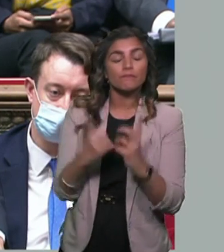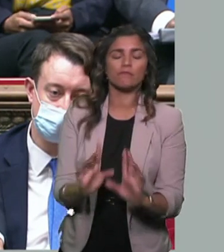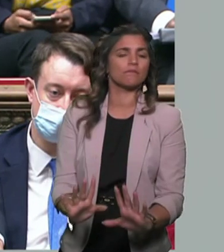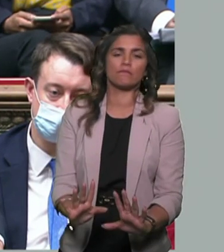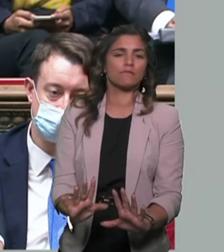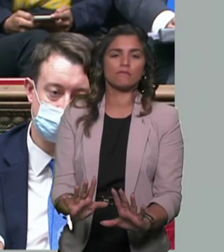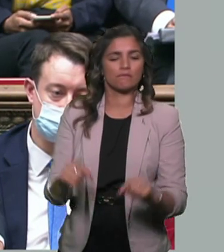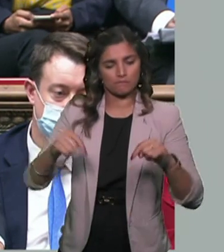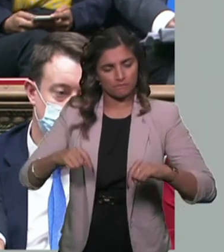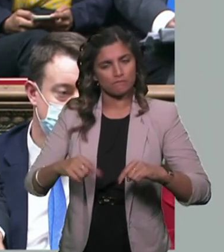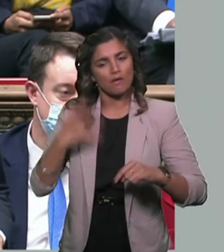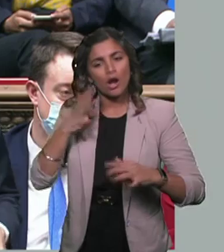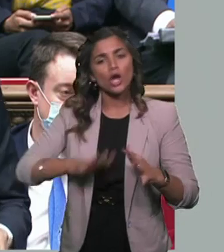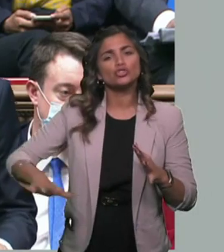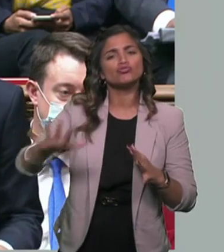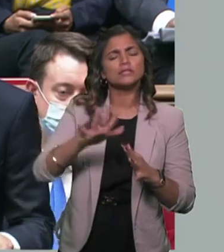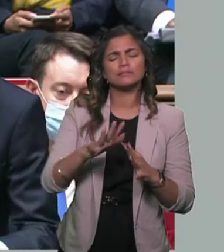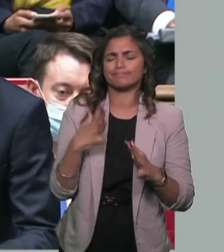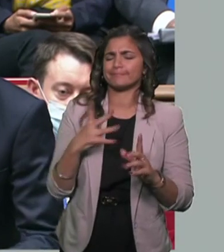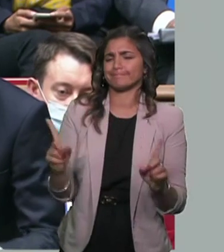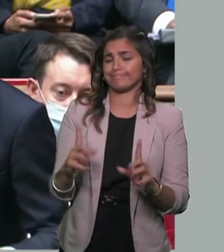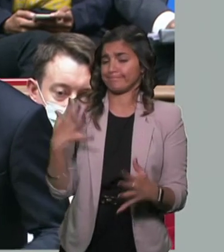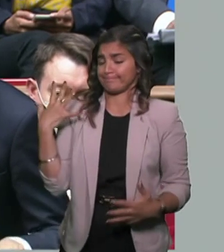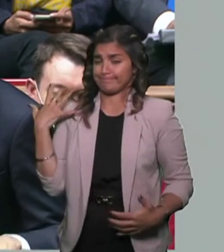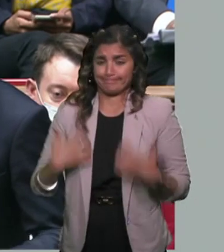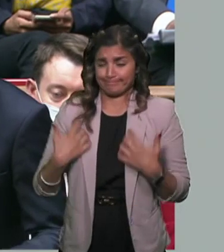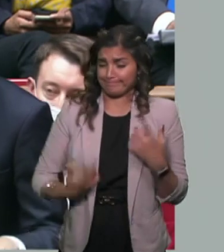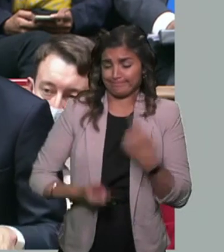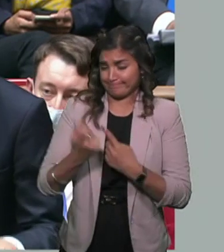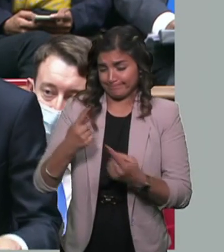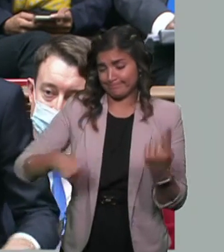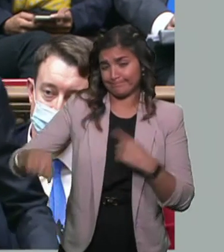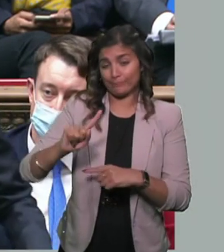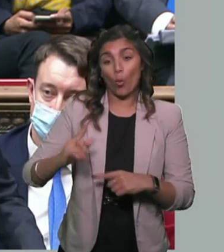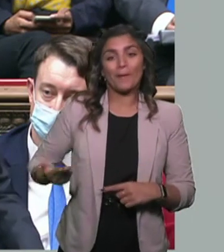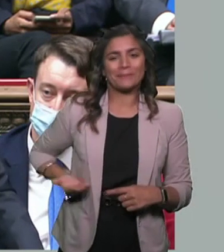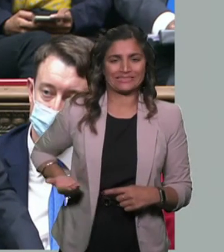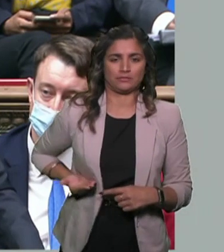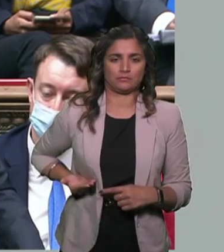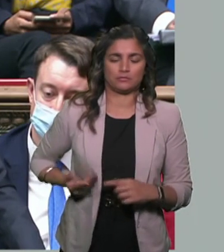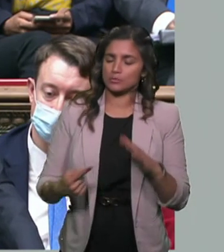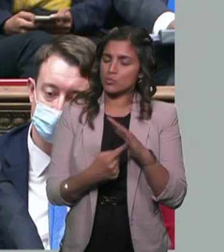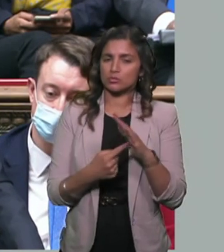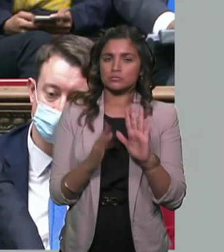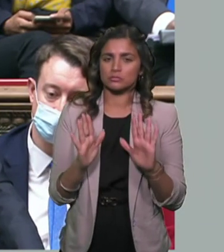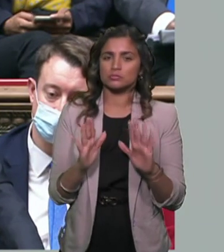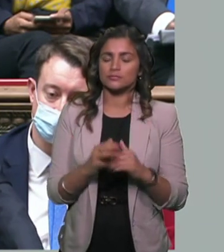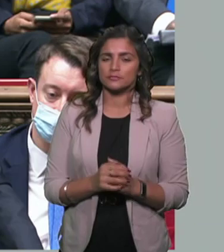We want this country to be the most exciting and dynamic place in the world for business.